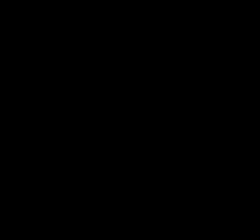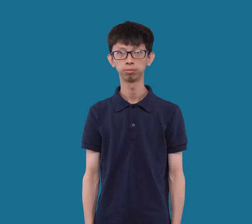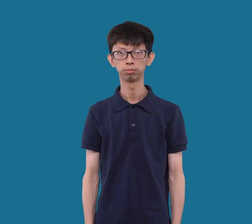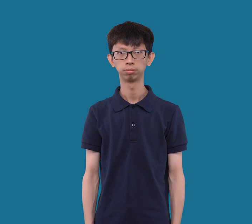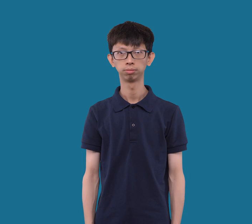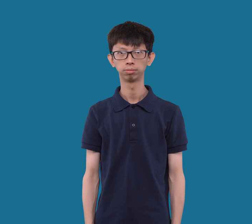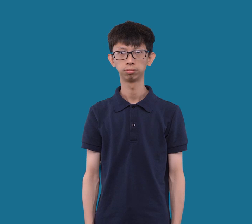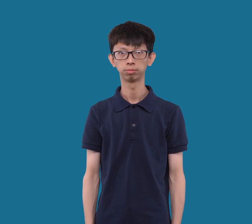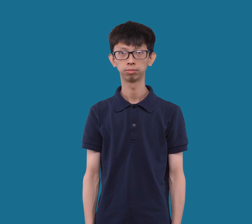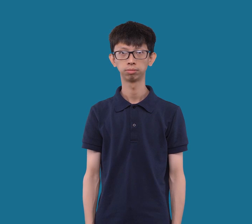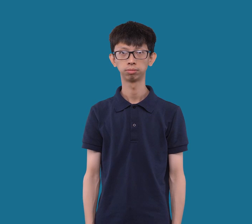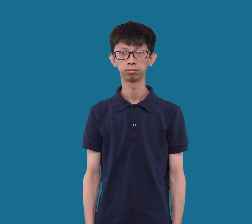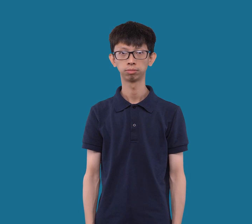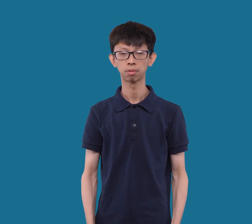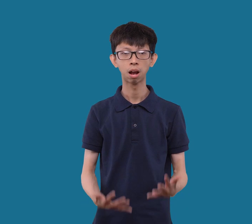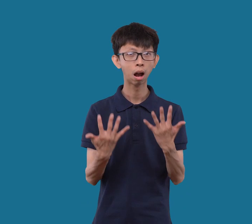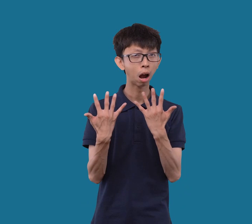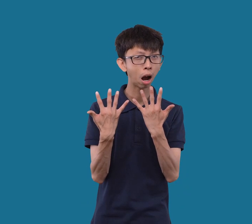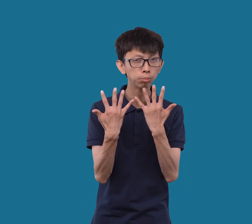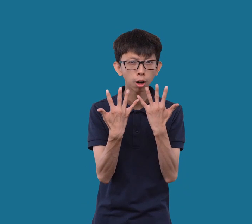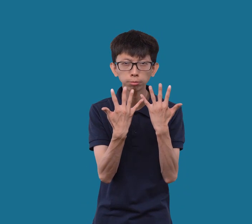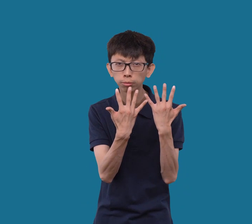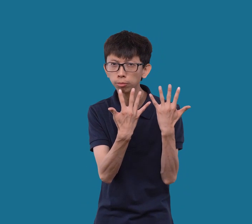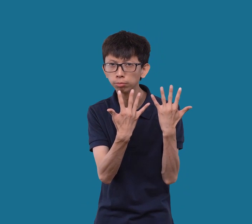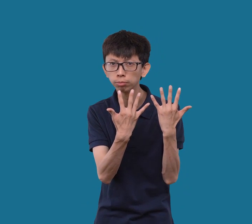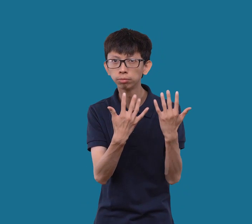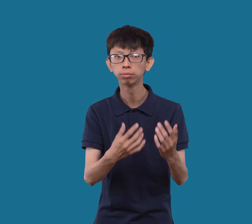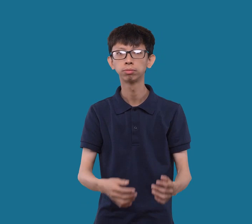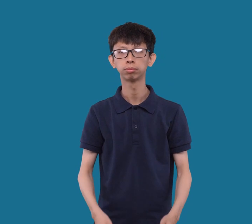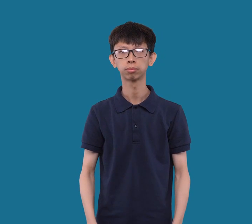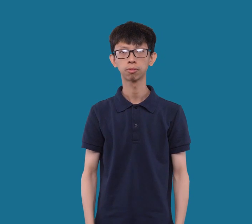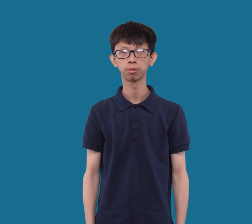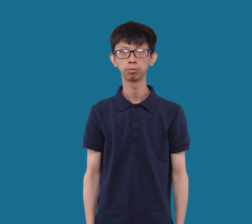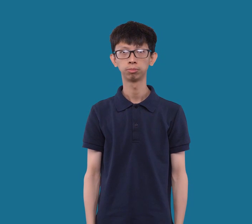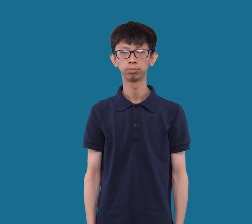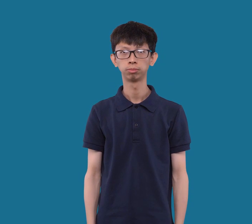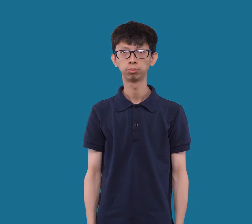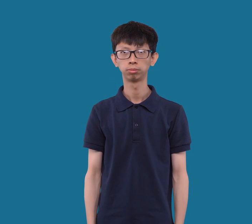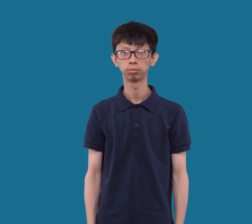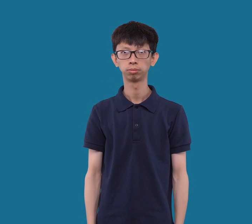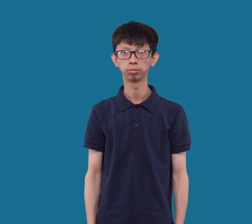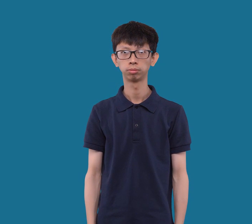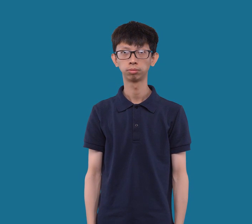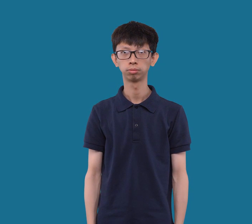gặm cỏ